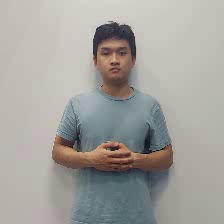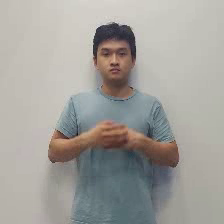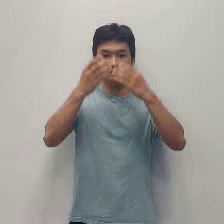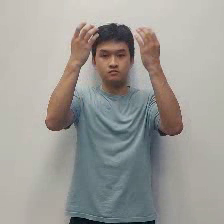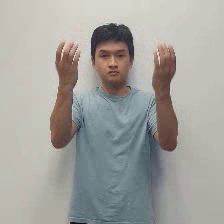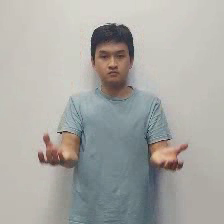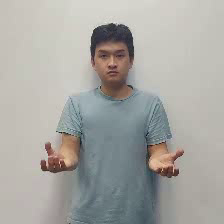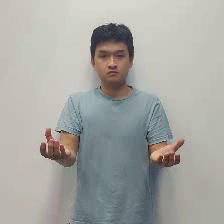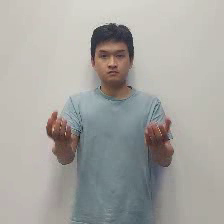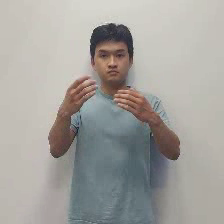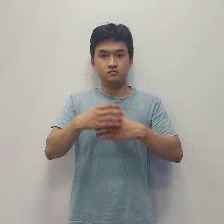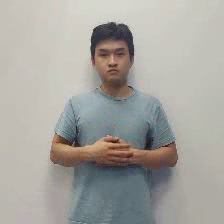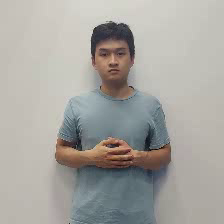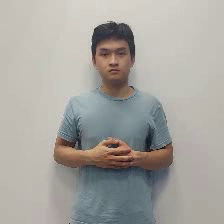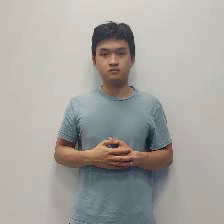Nặng